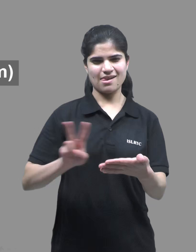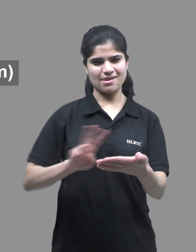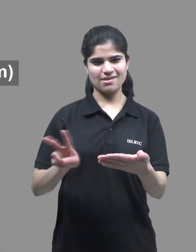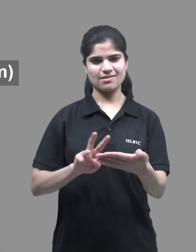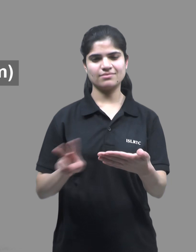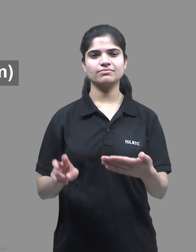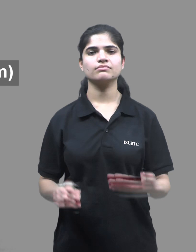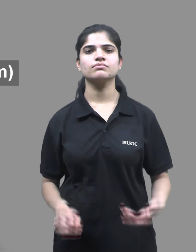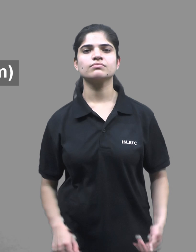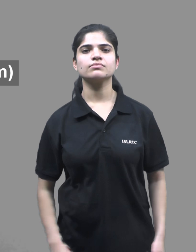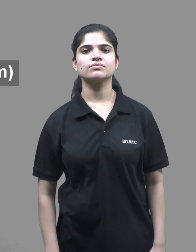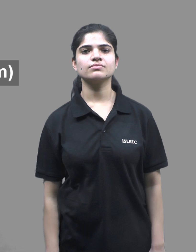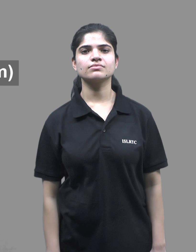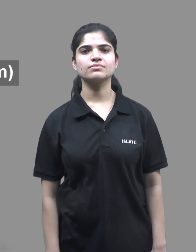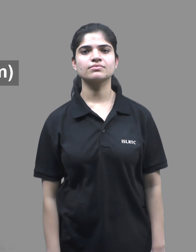Cheat (Exam)